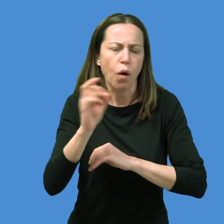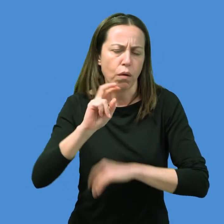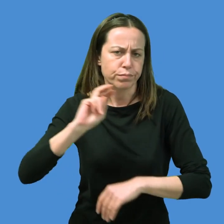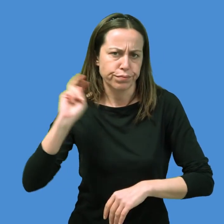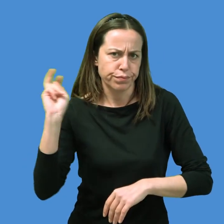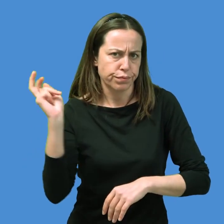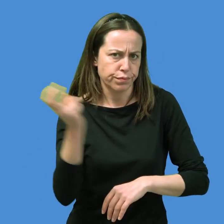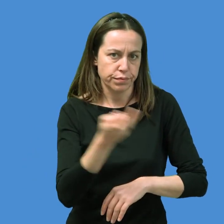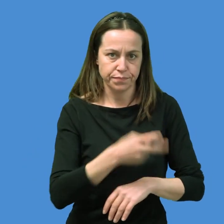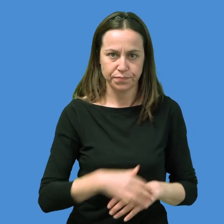etc